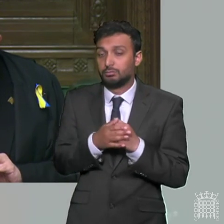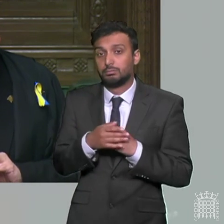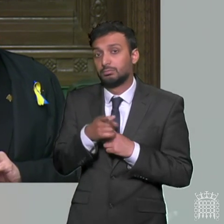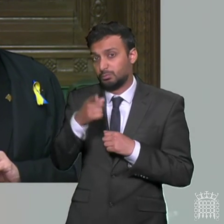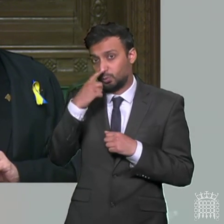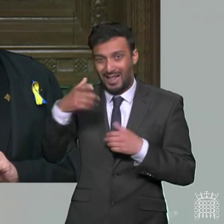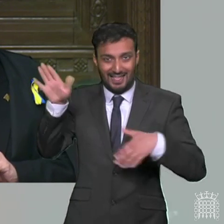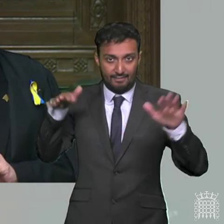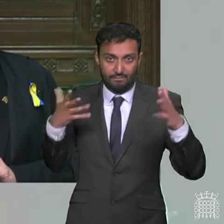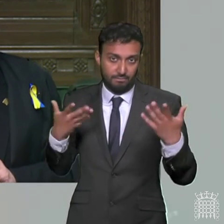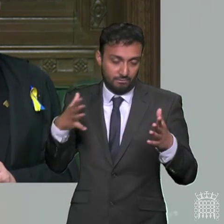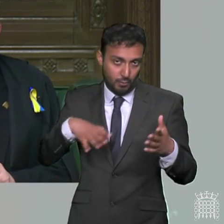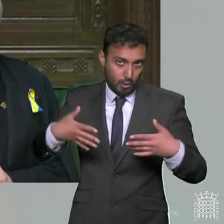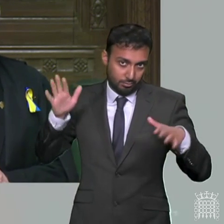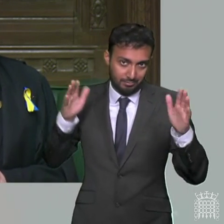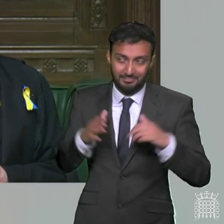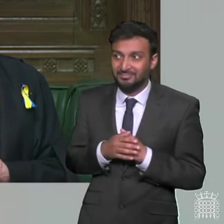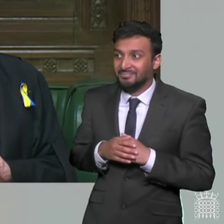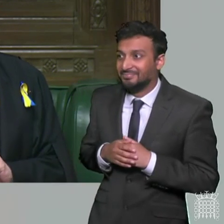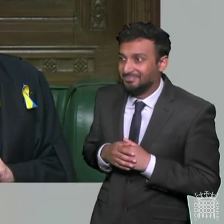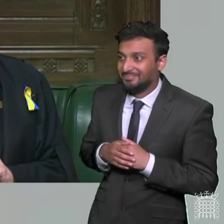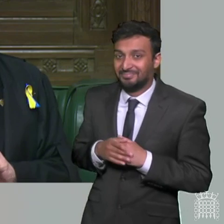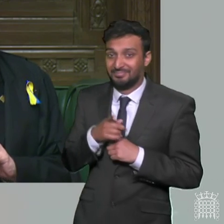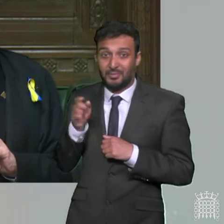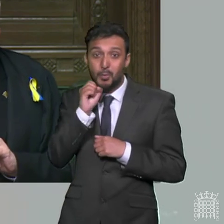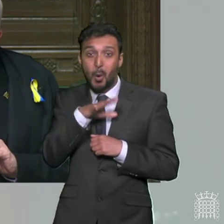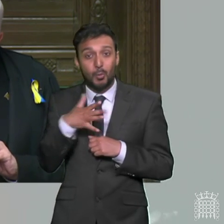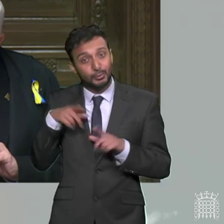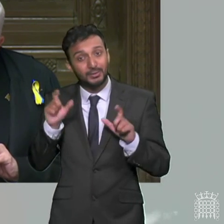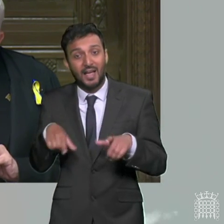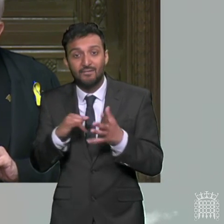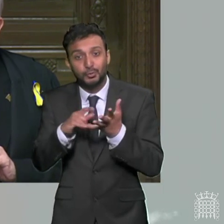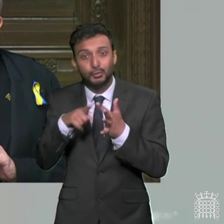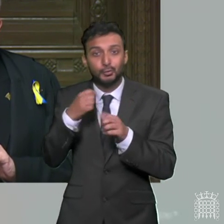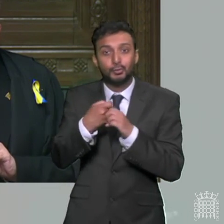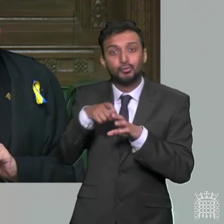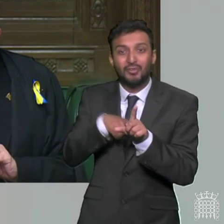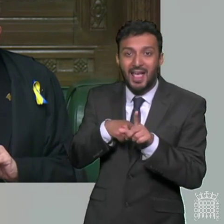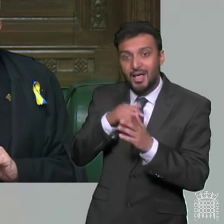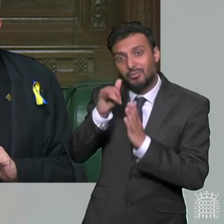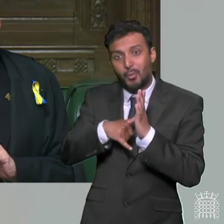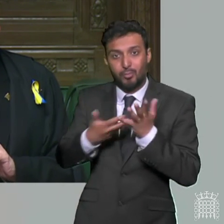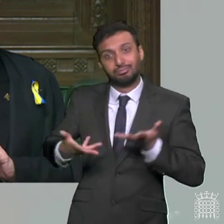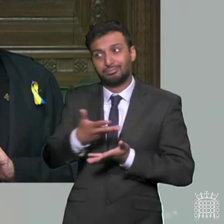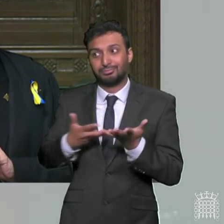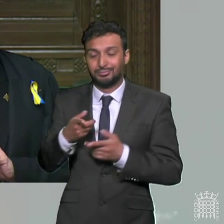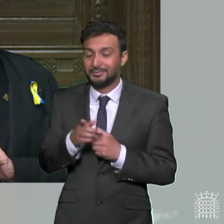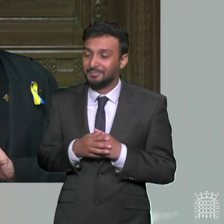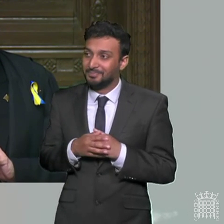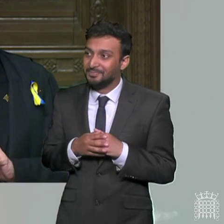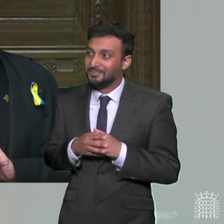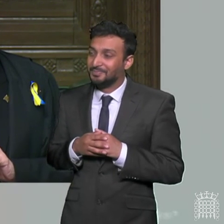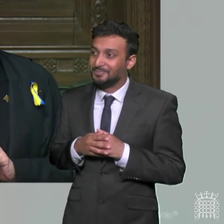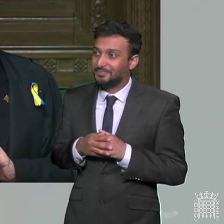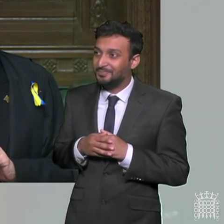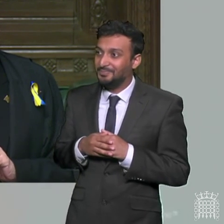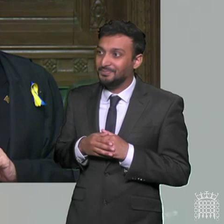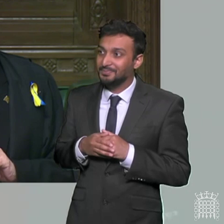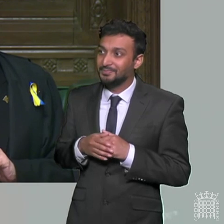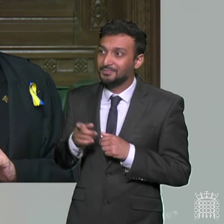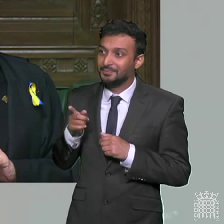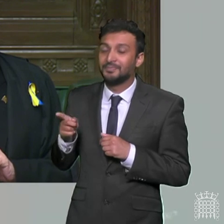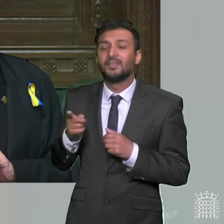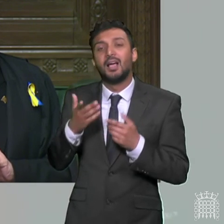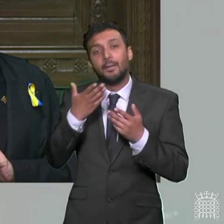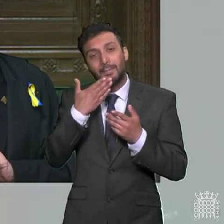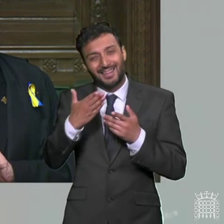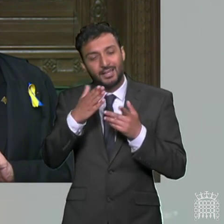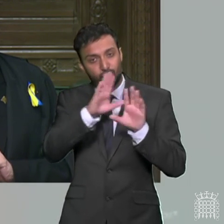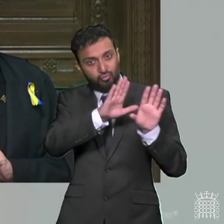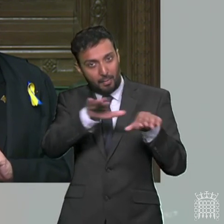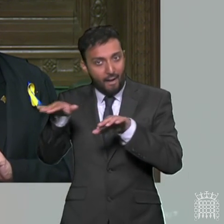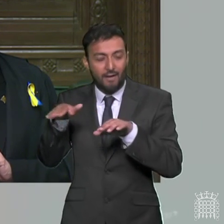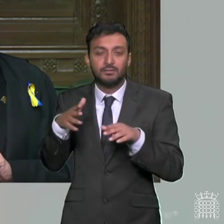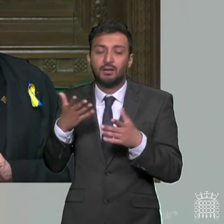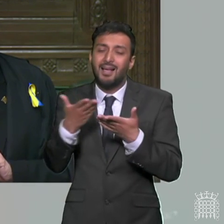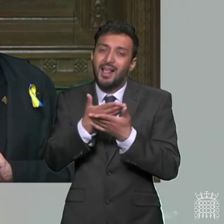I say to the House, as we come to the next statement, that I expect moderate and temperate language.